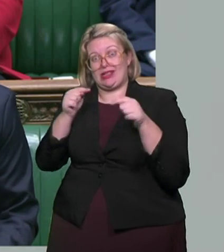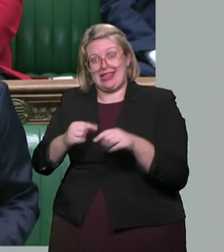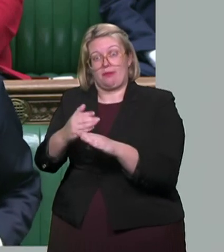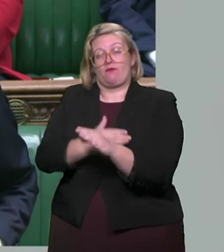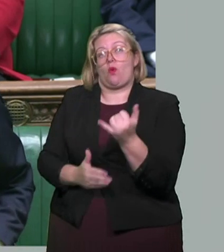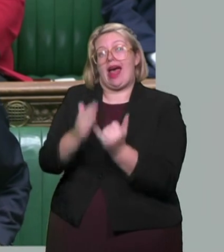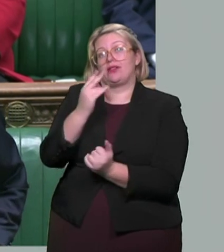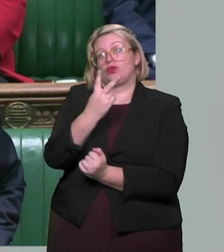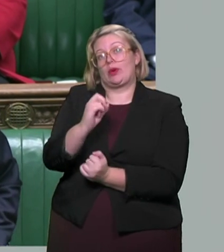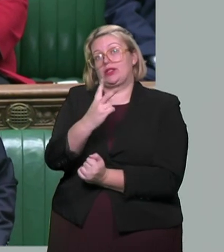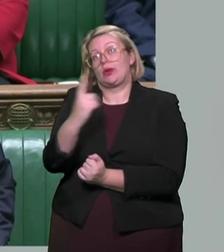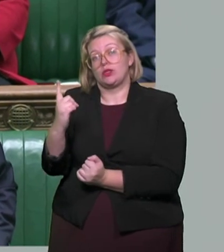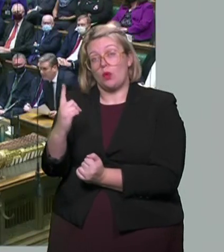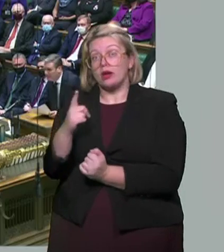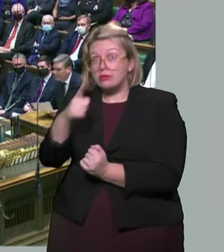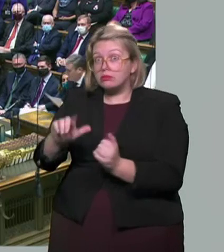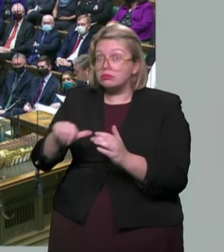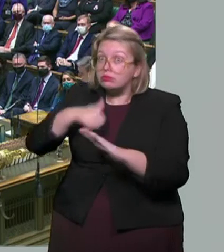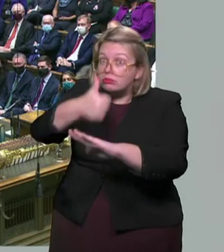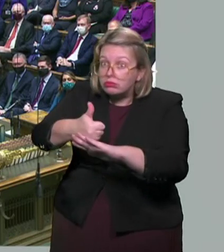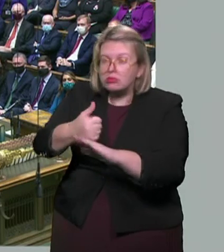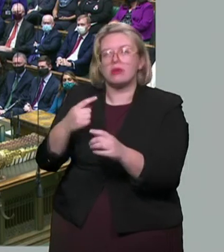If he does, we will support it.